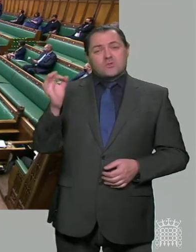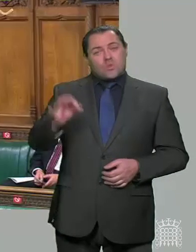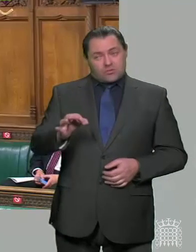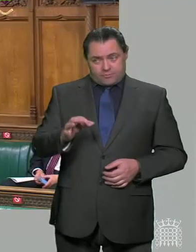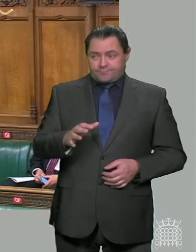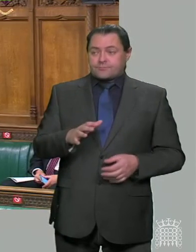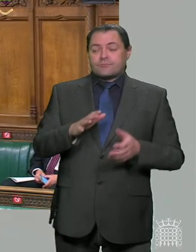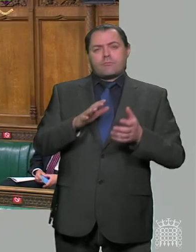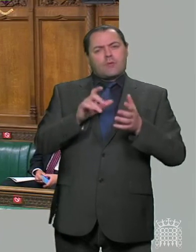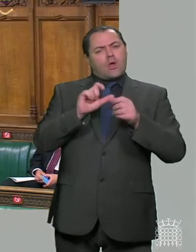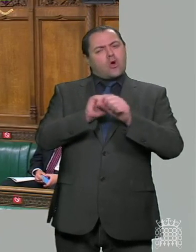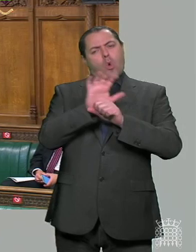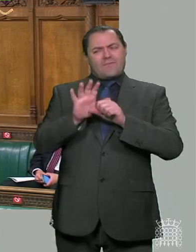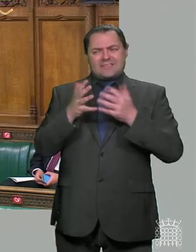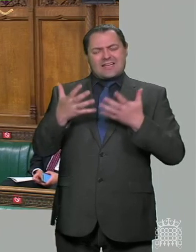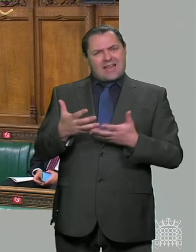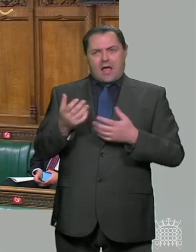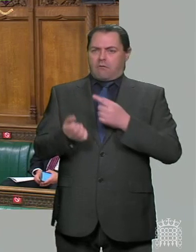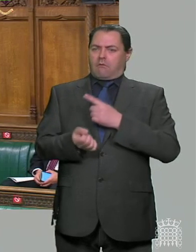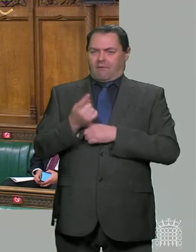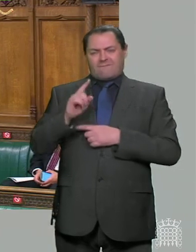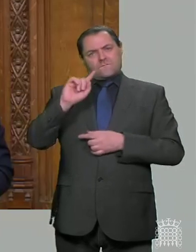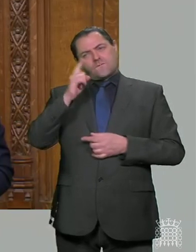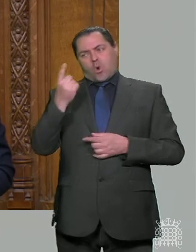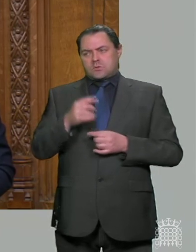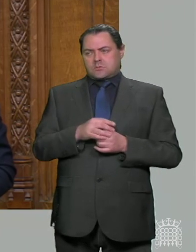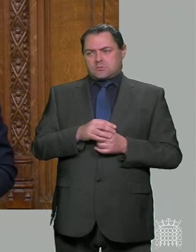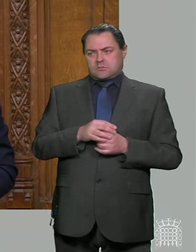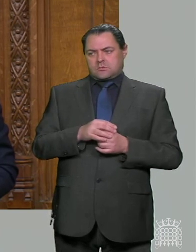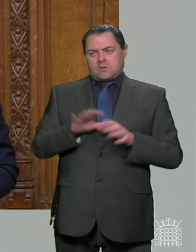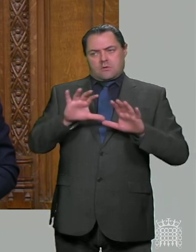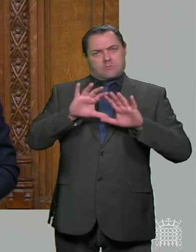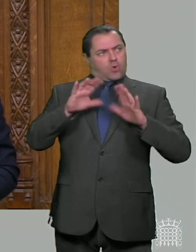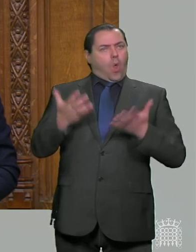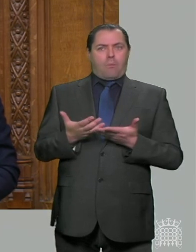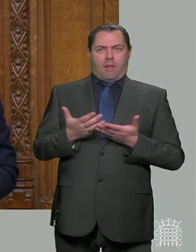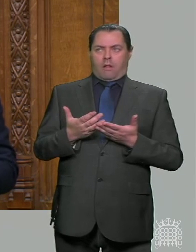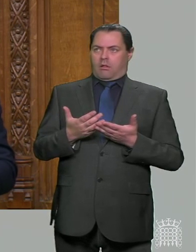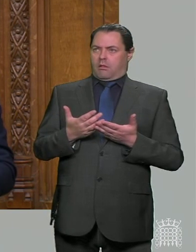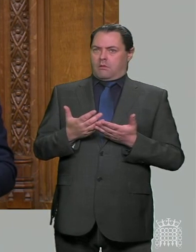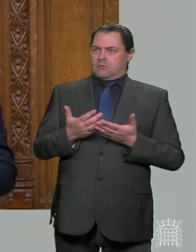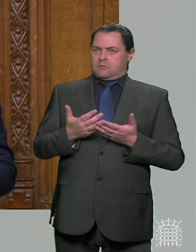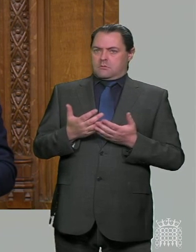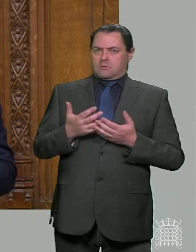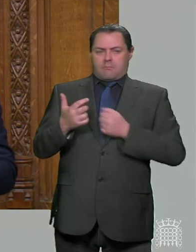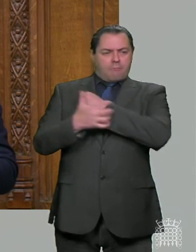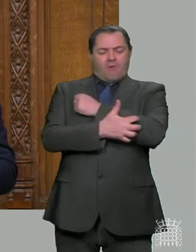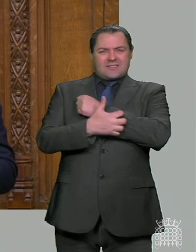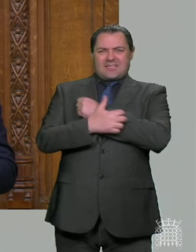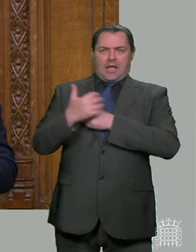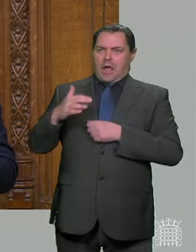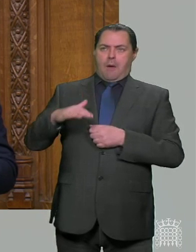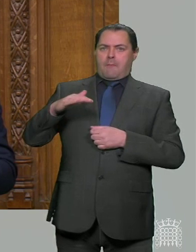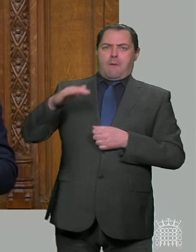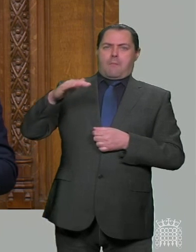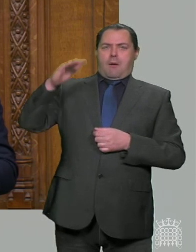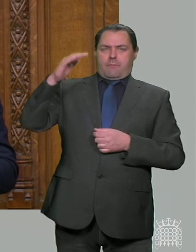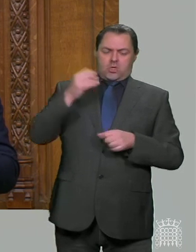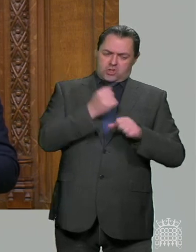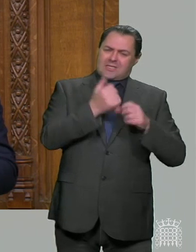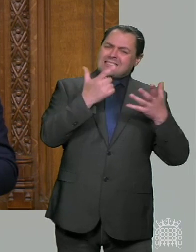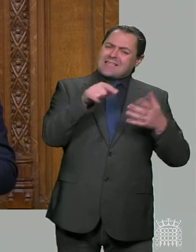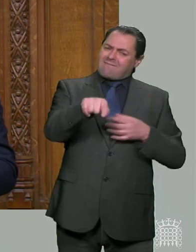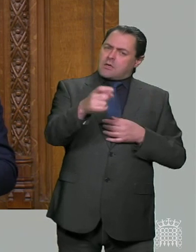Covid has triggered the first global rise in extreme poverty this century, but at the G7 the Prime Minister could act.